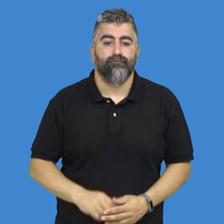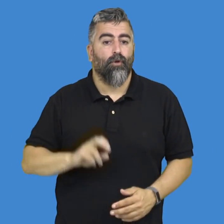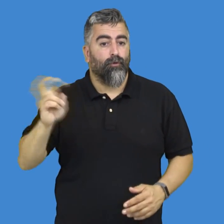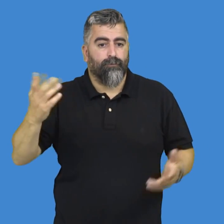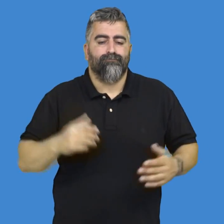otro